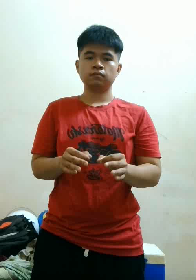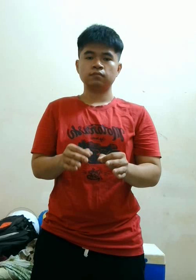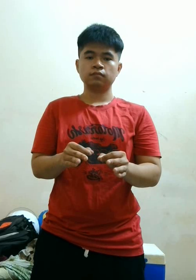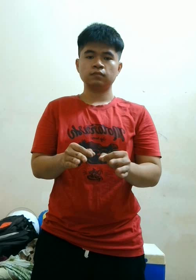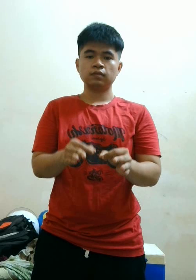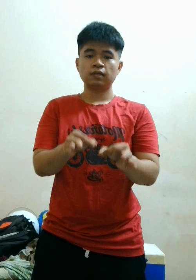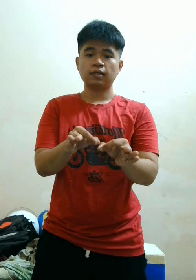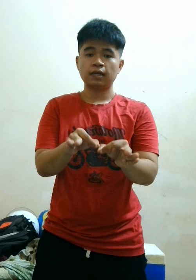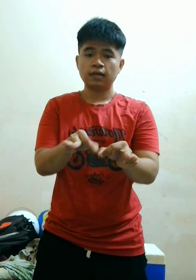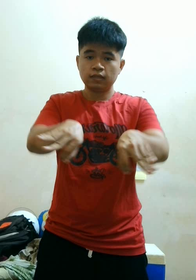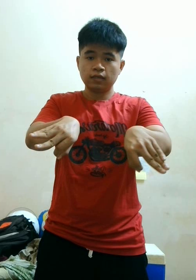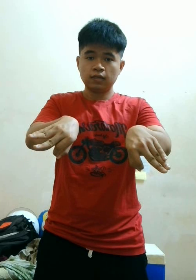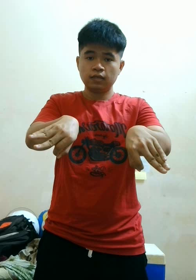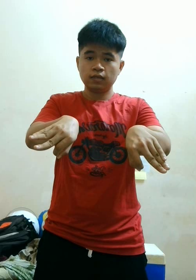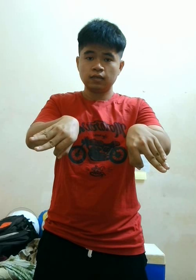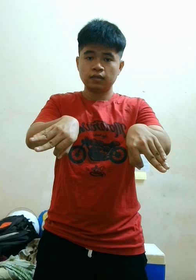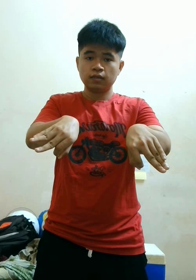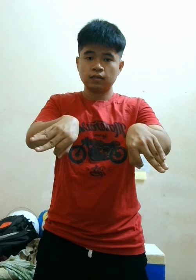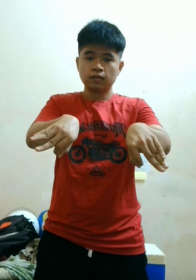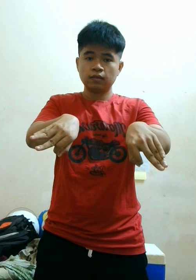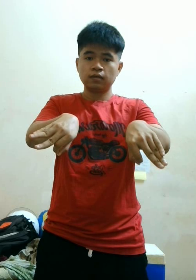cai gi